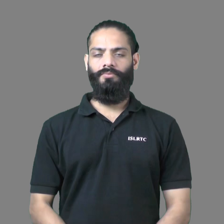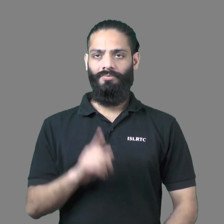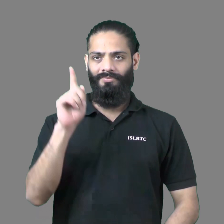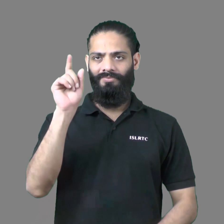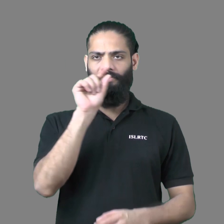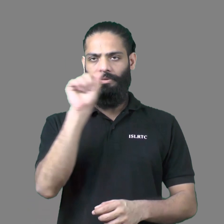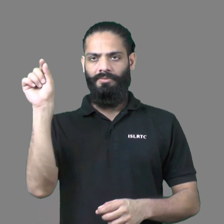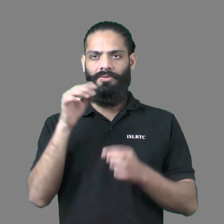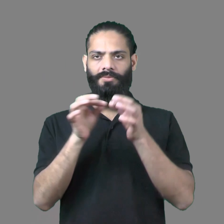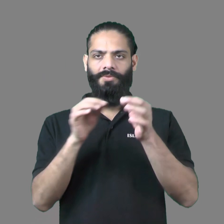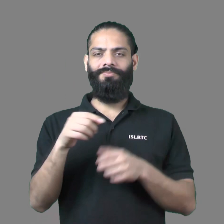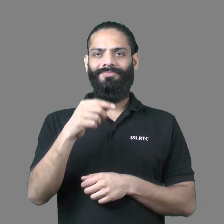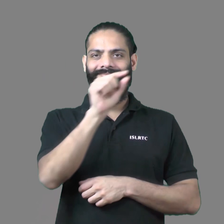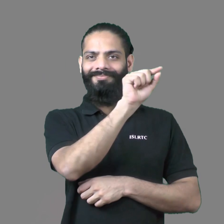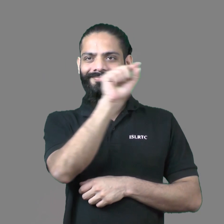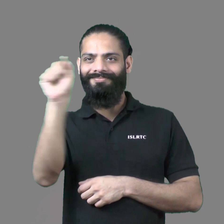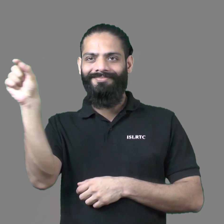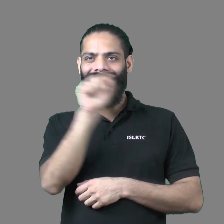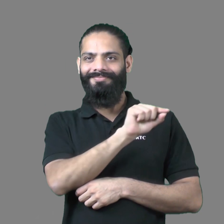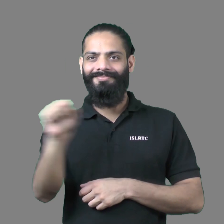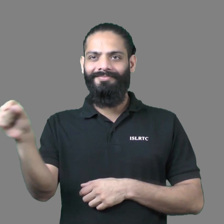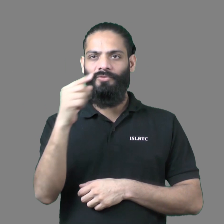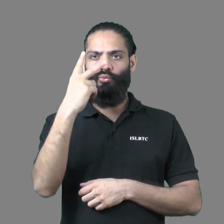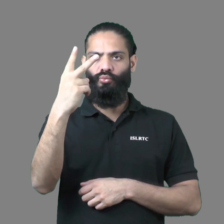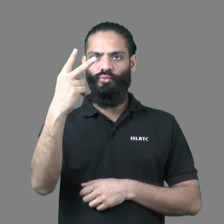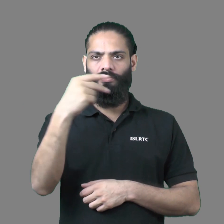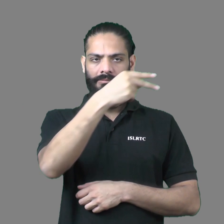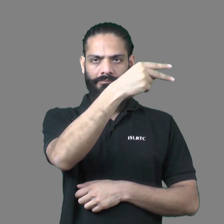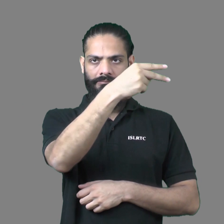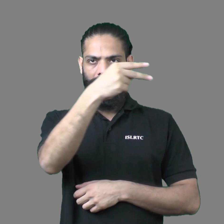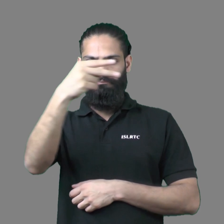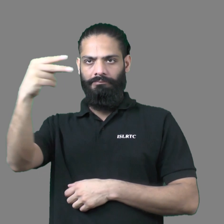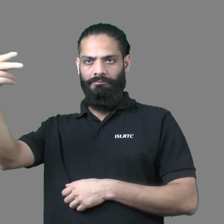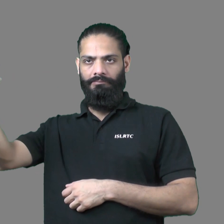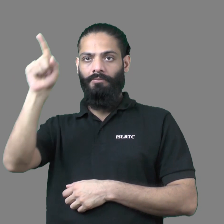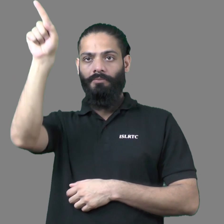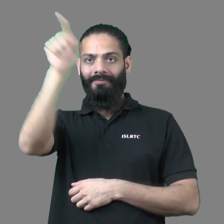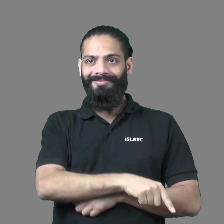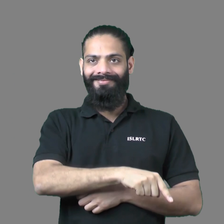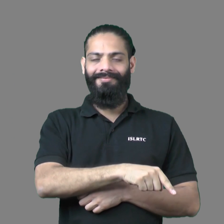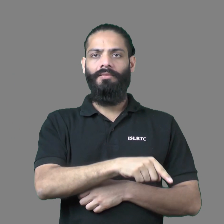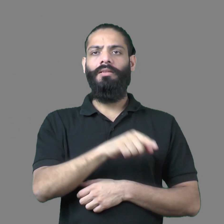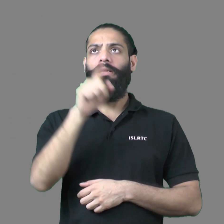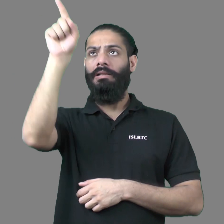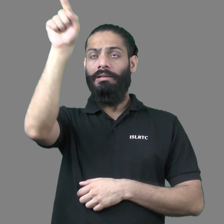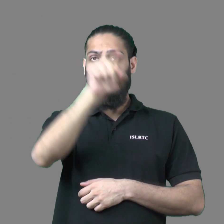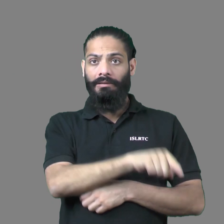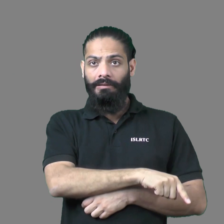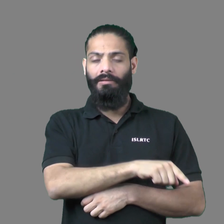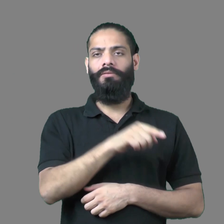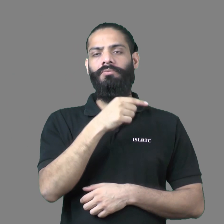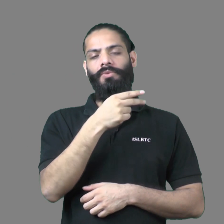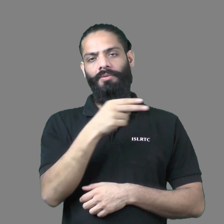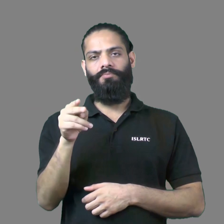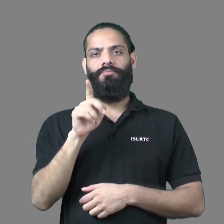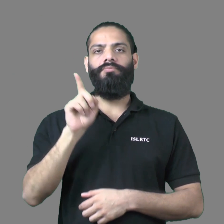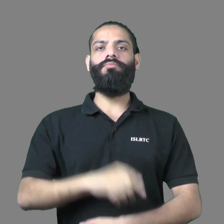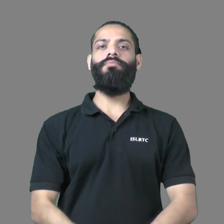Transversal of Parallel Lines